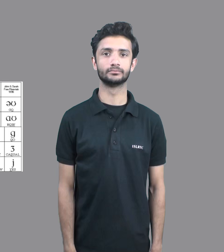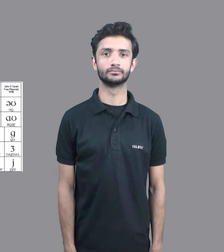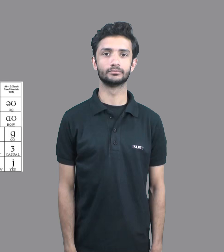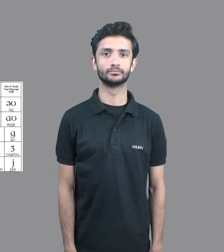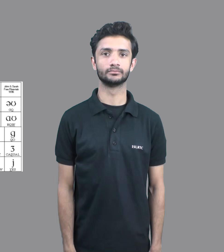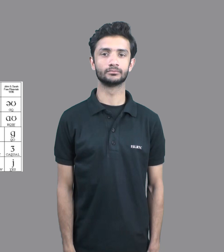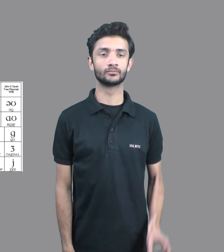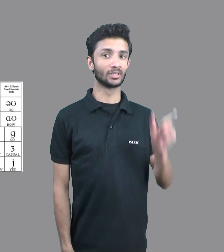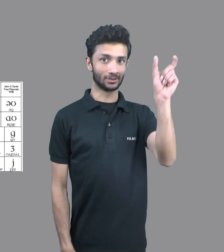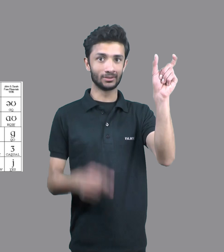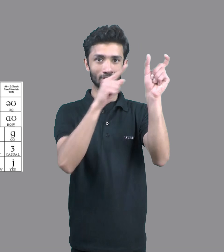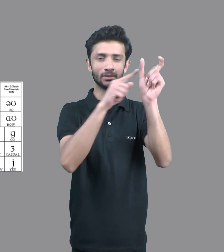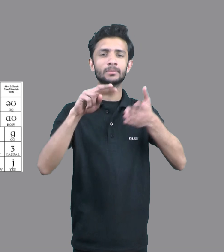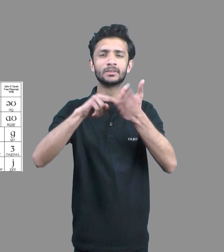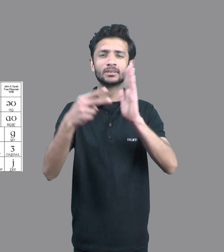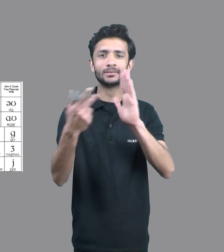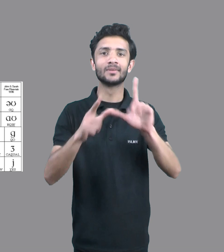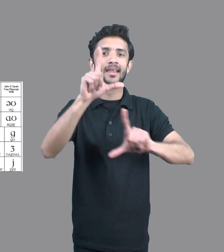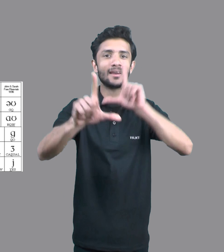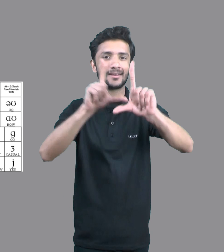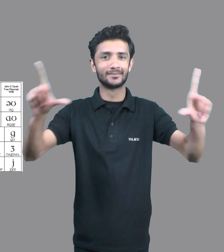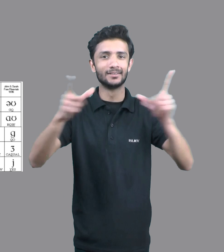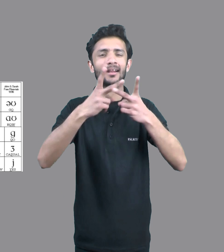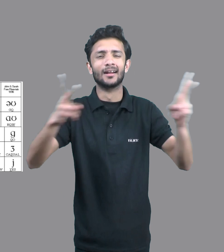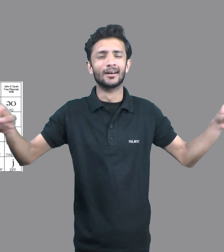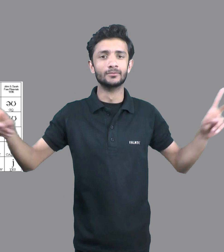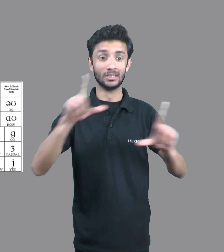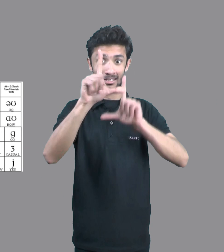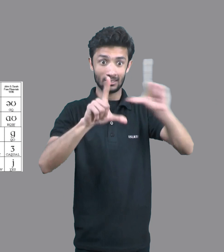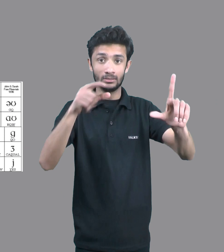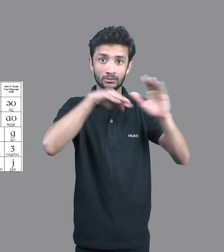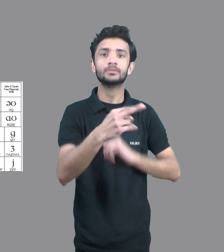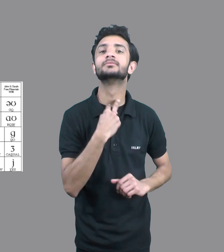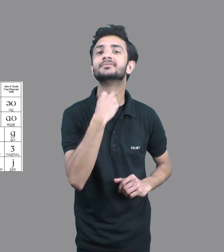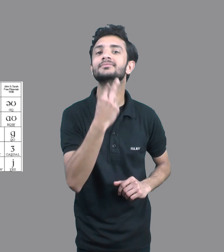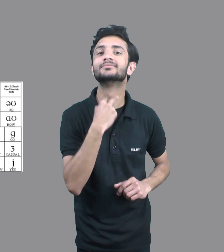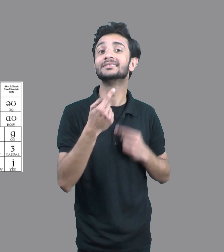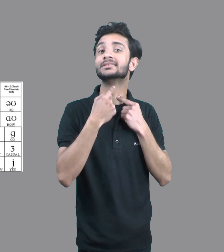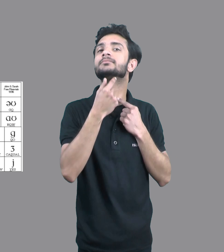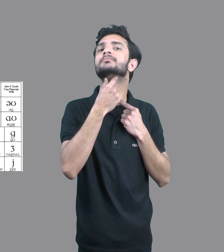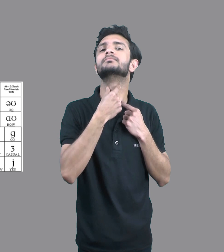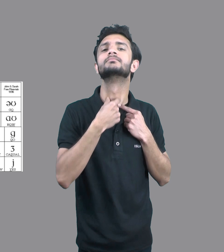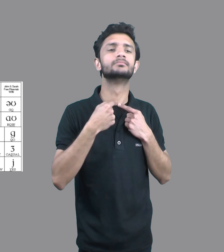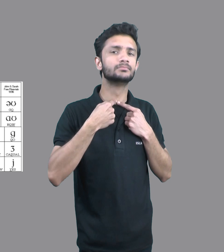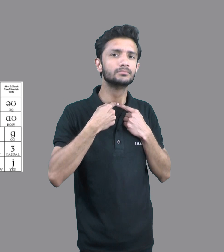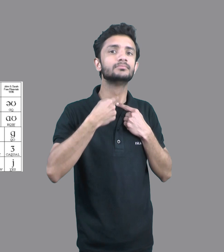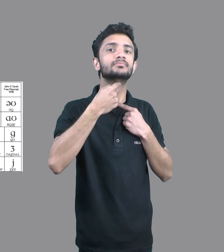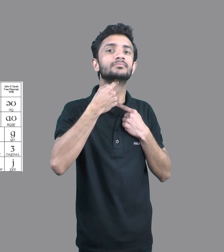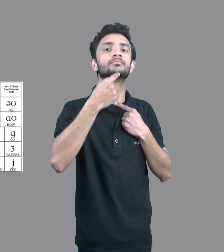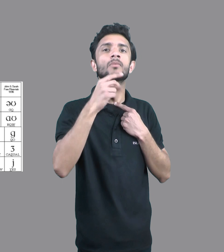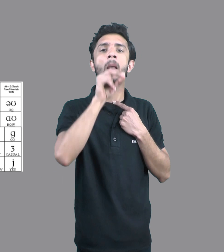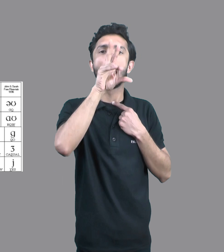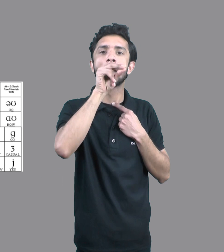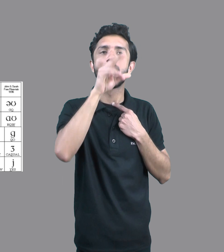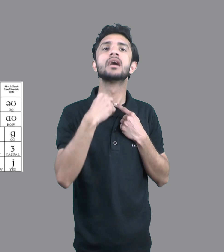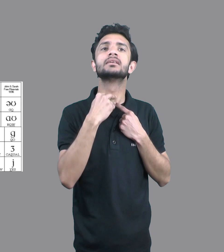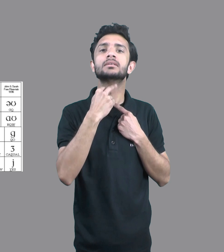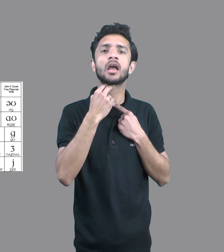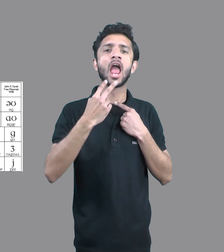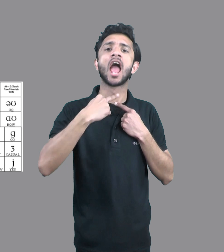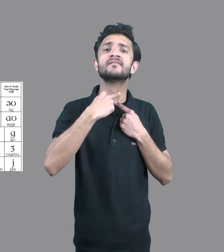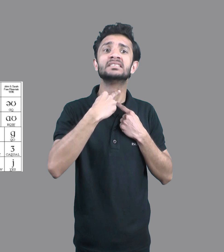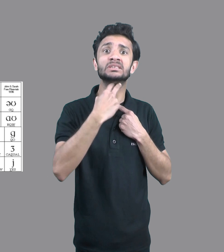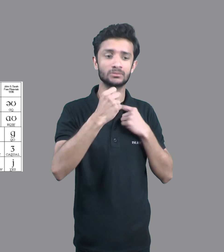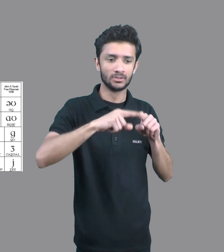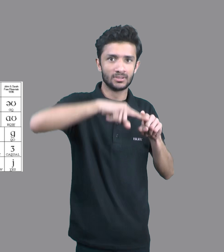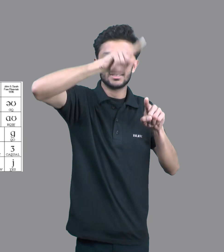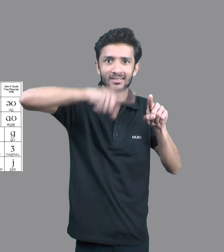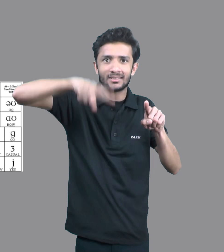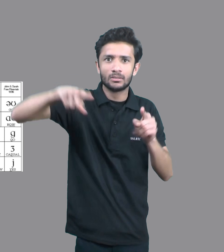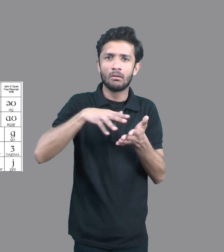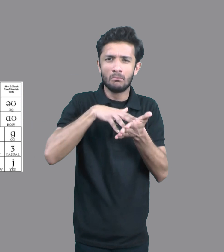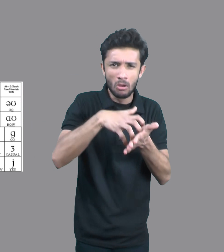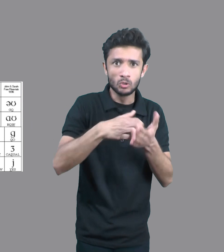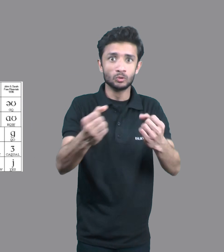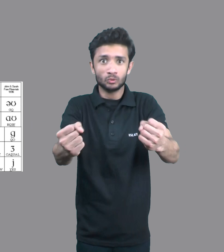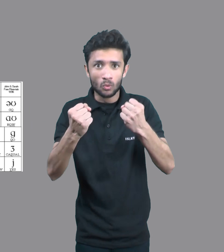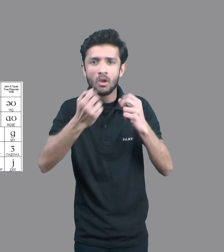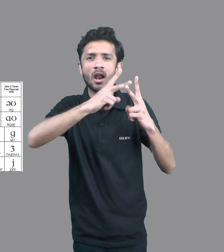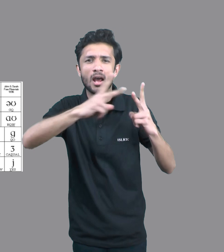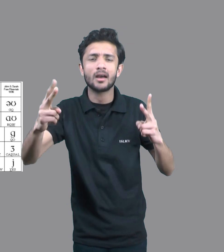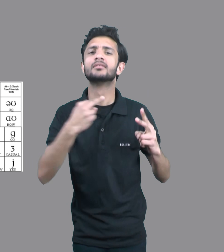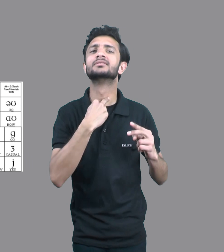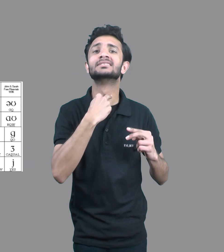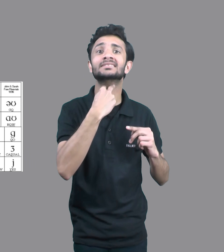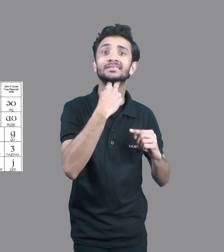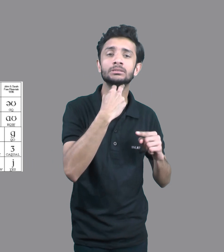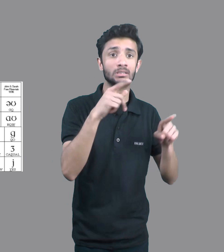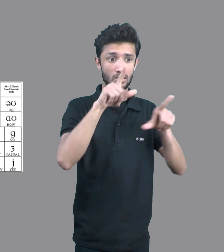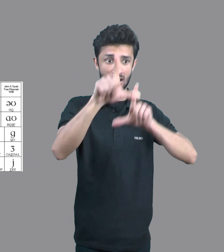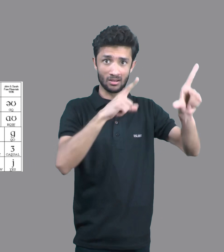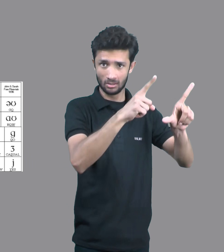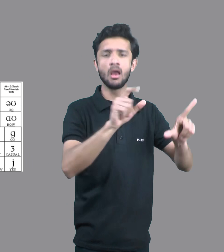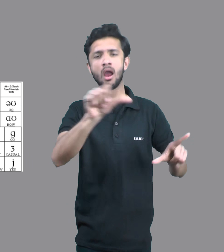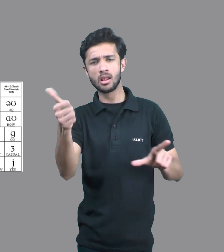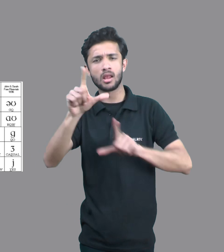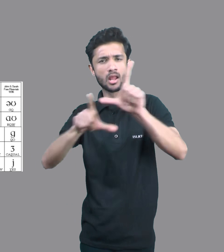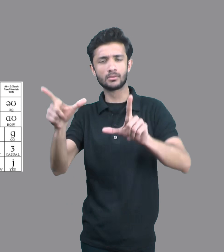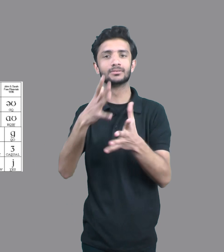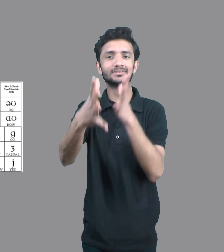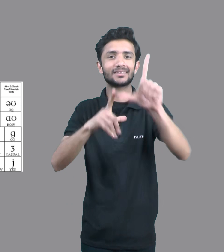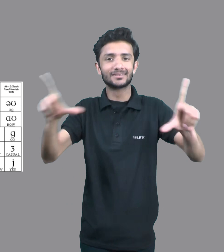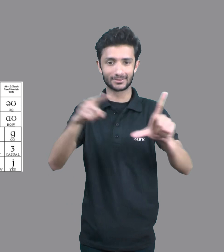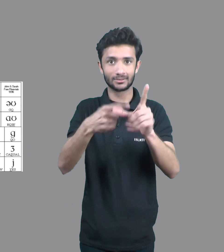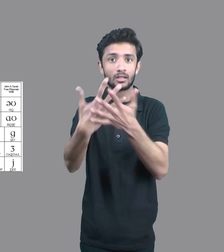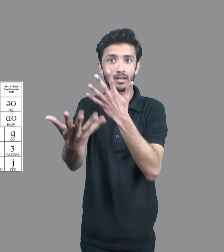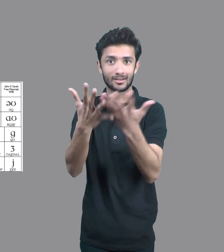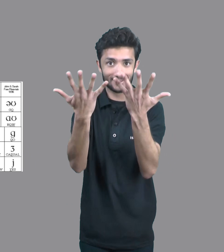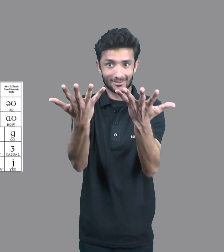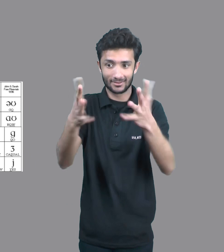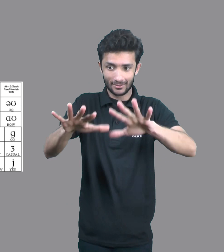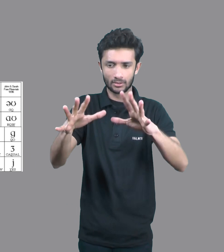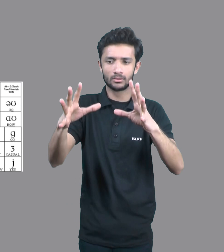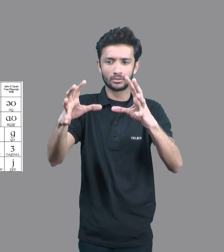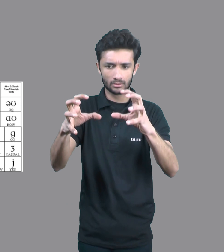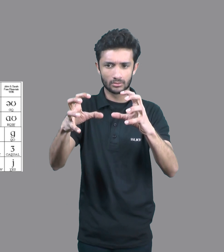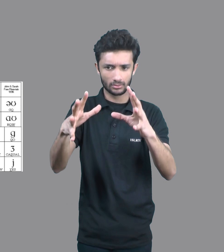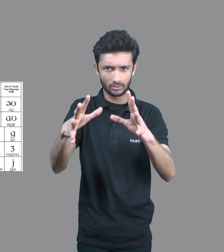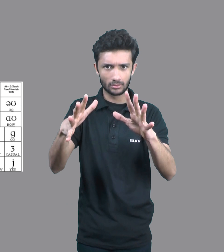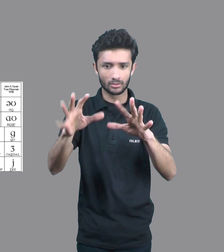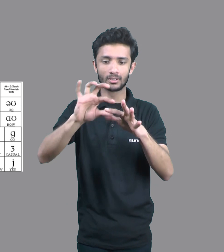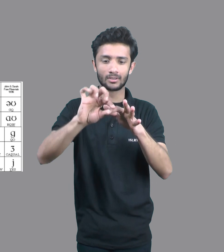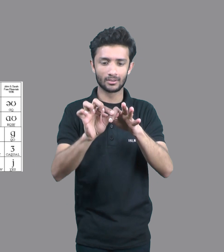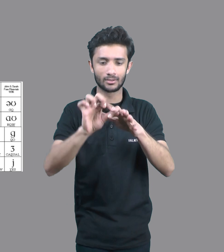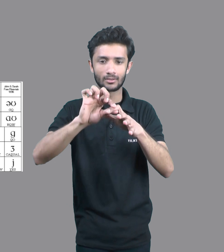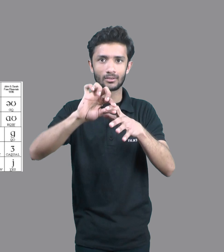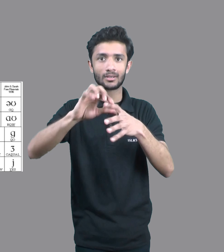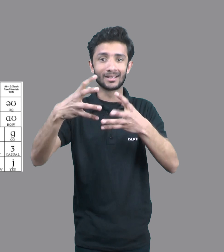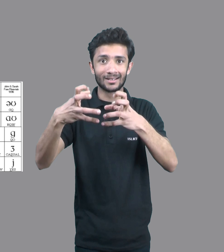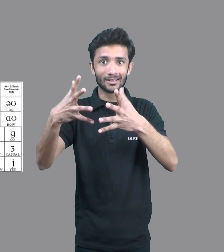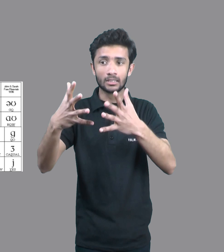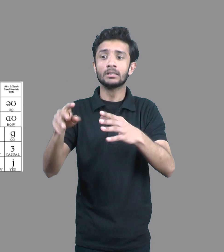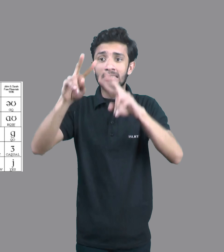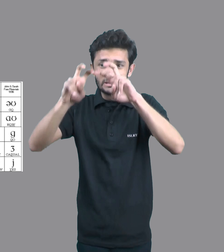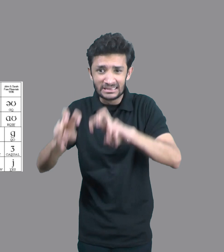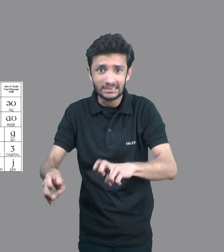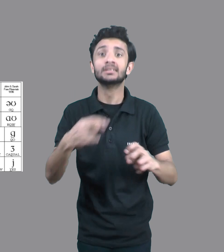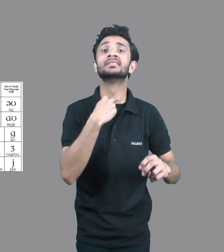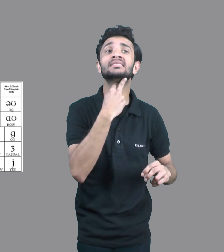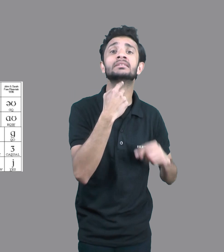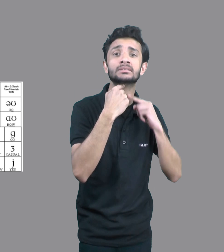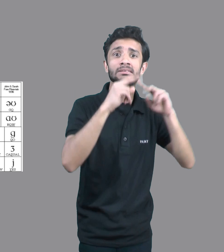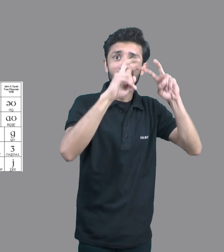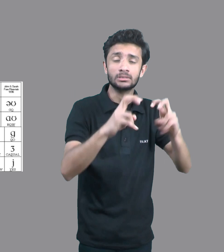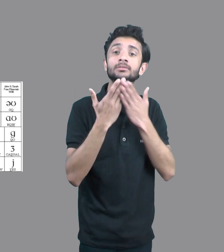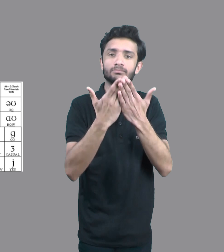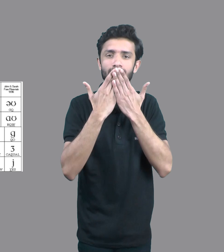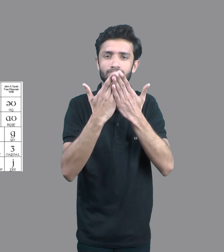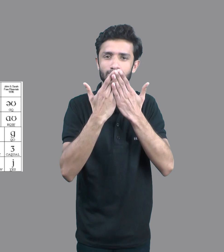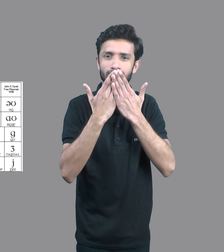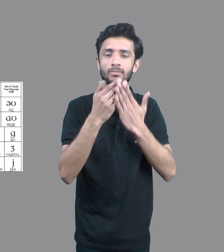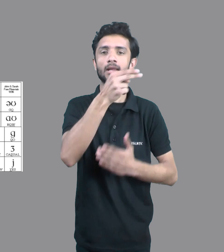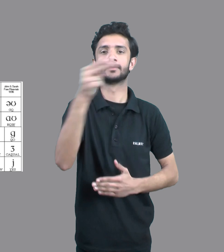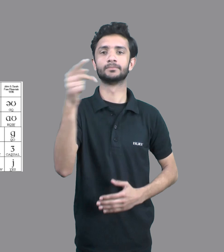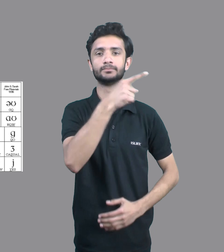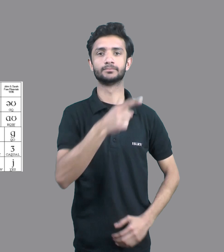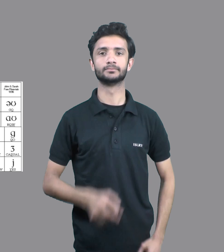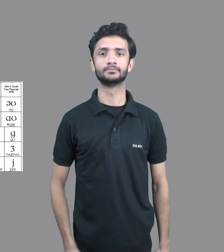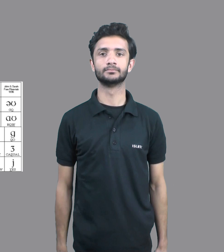Phonetics